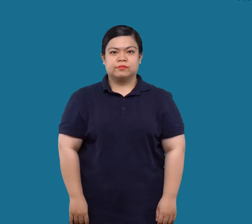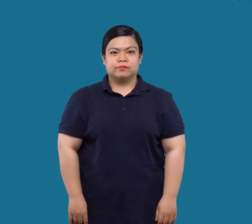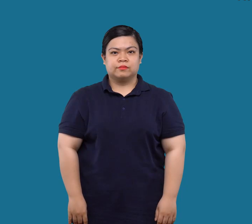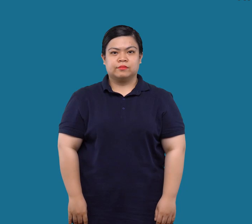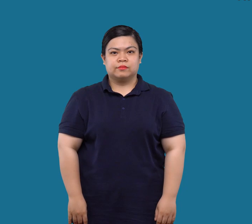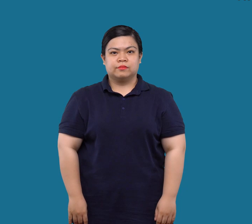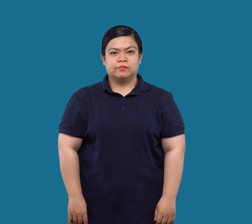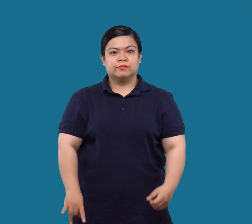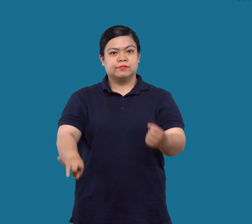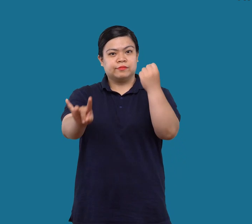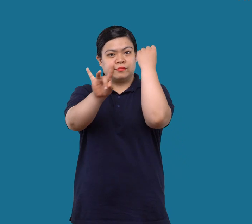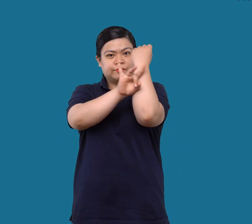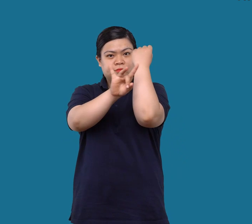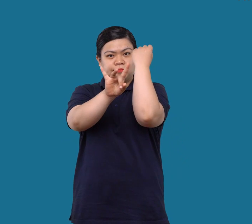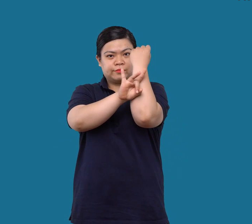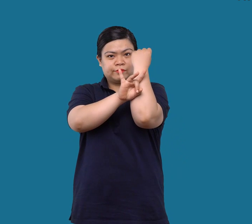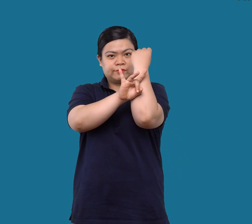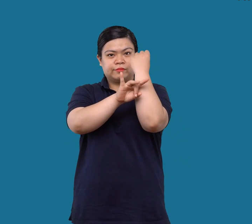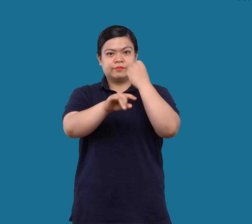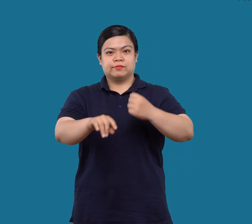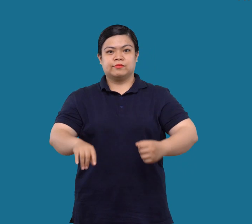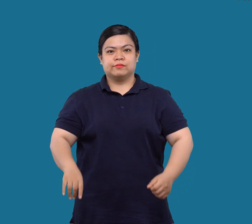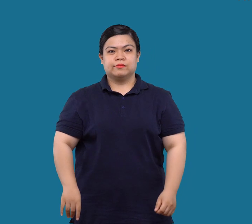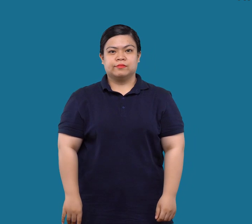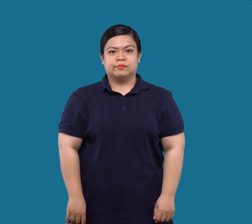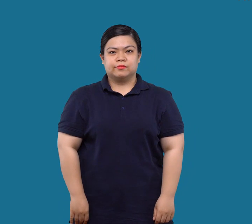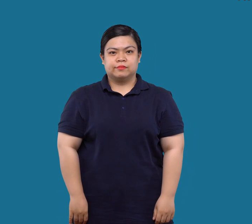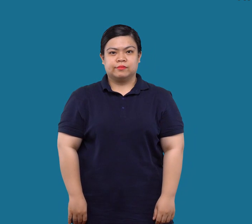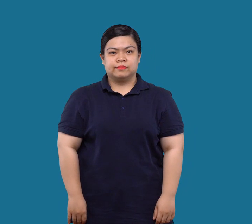Thừa Thiên – Huế